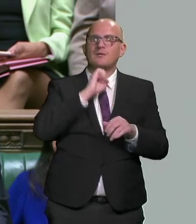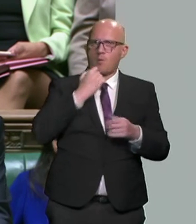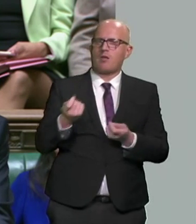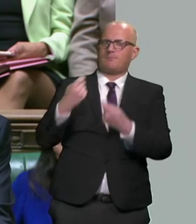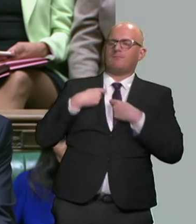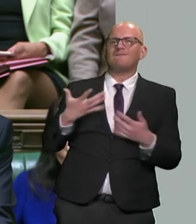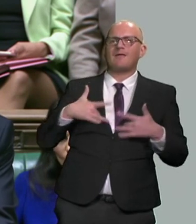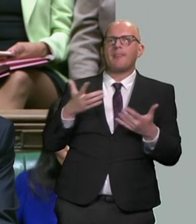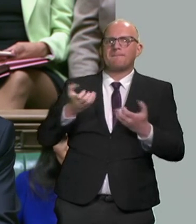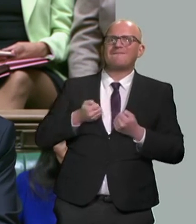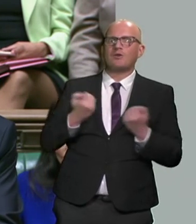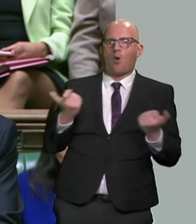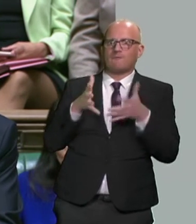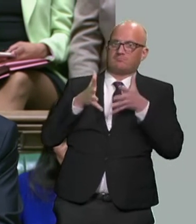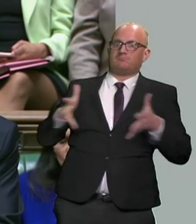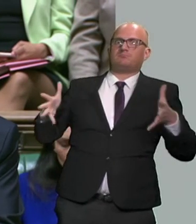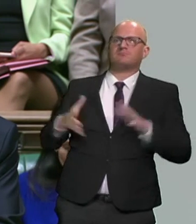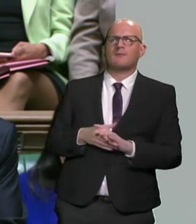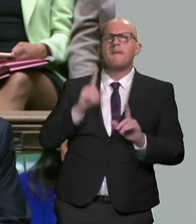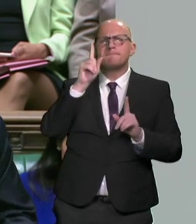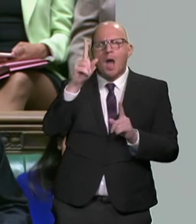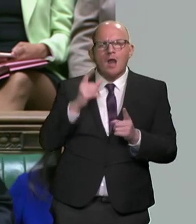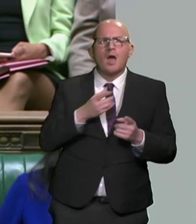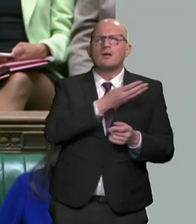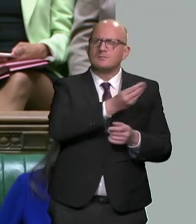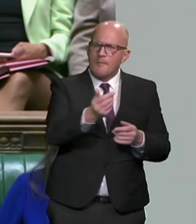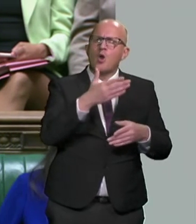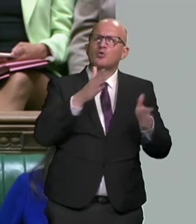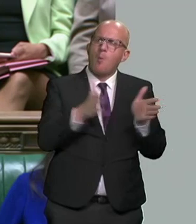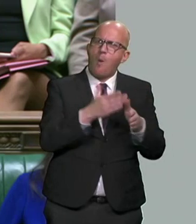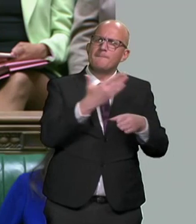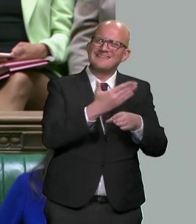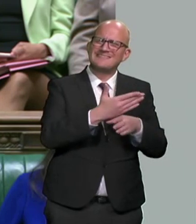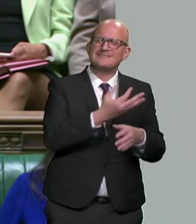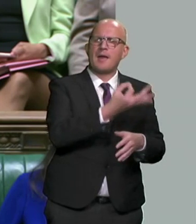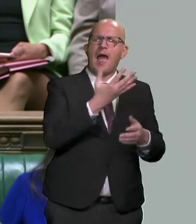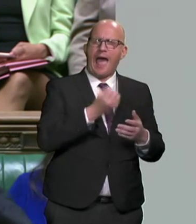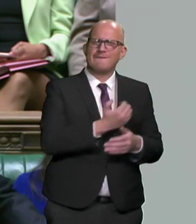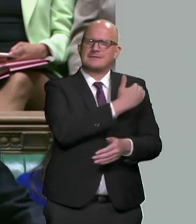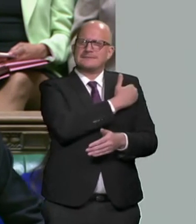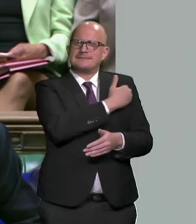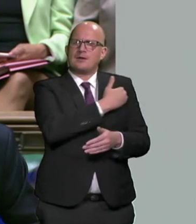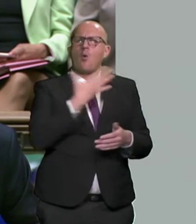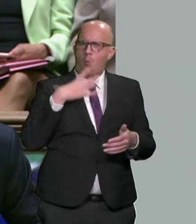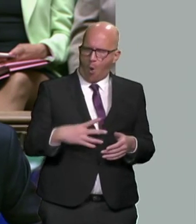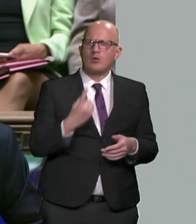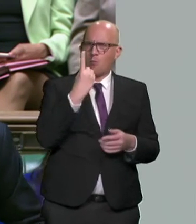I want to respond to the specific calls from small businesses with one further announcement today.